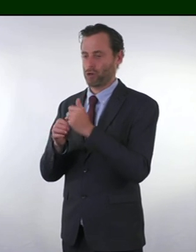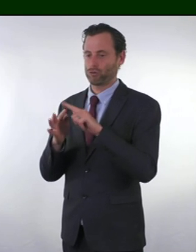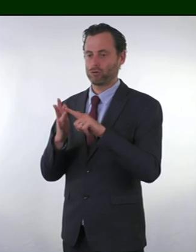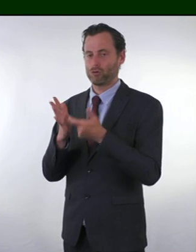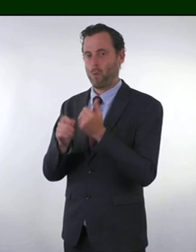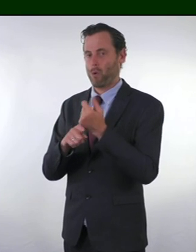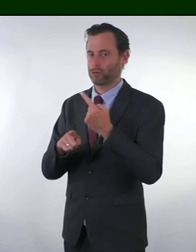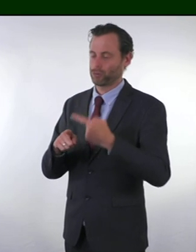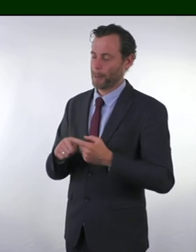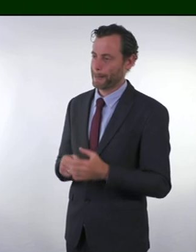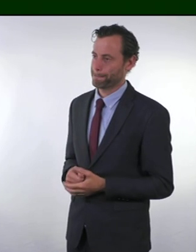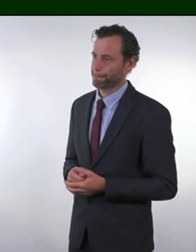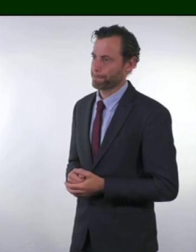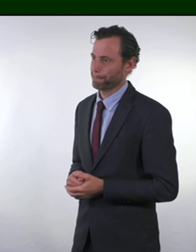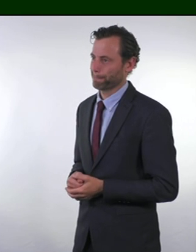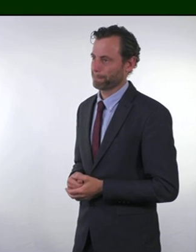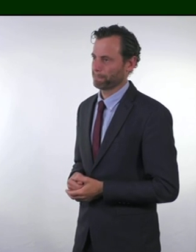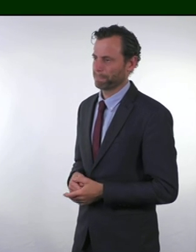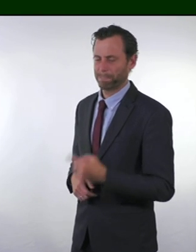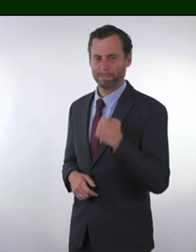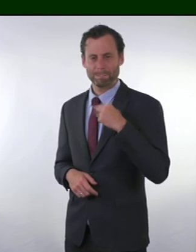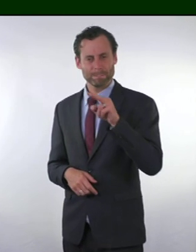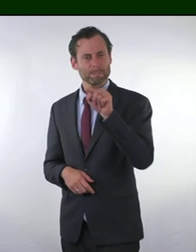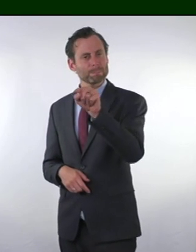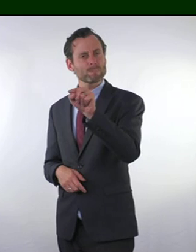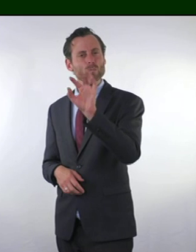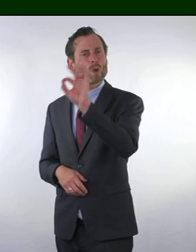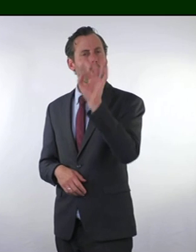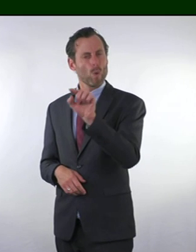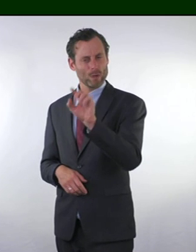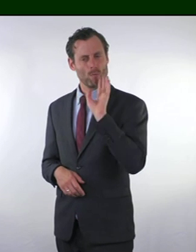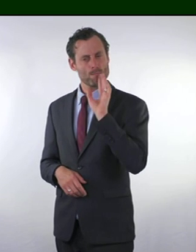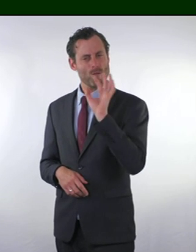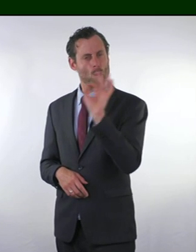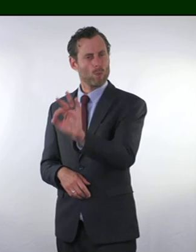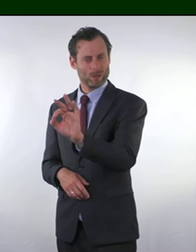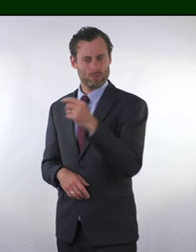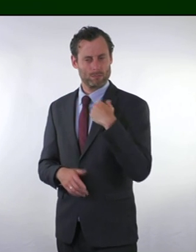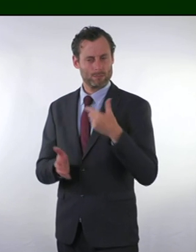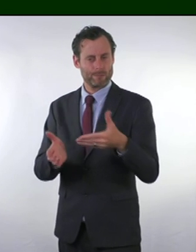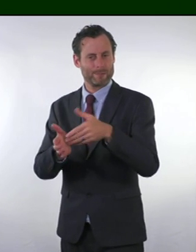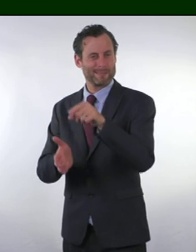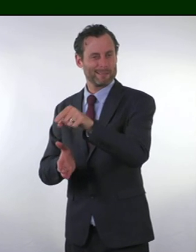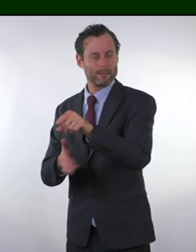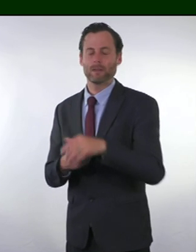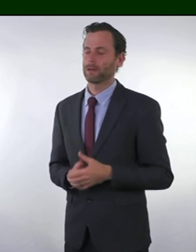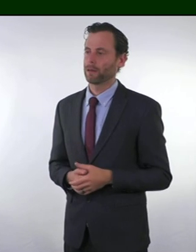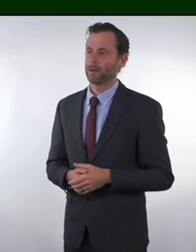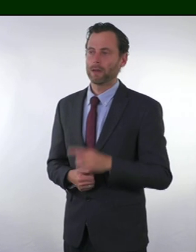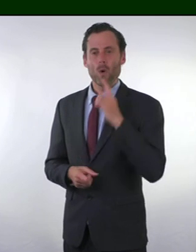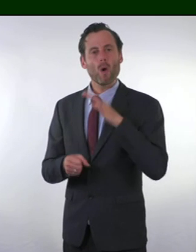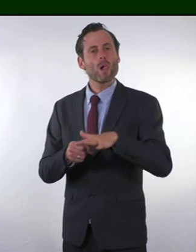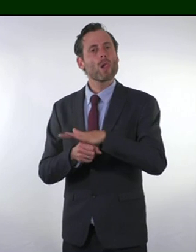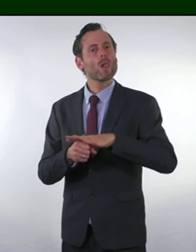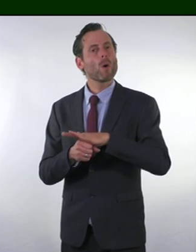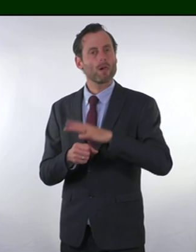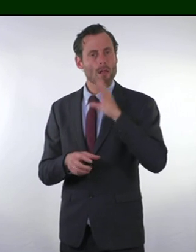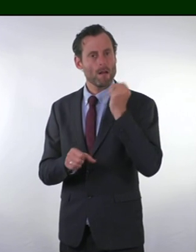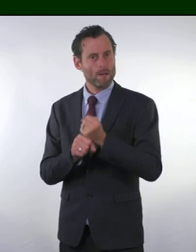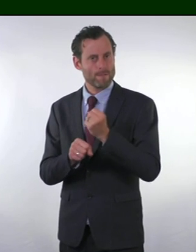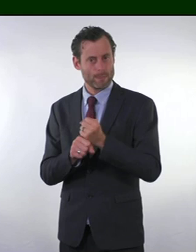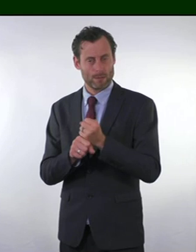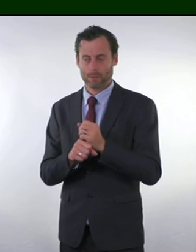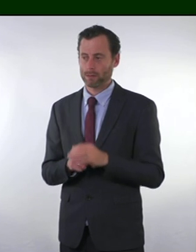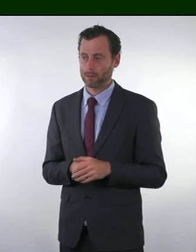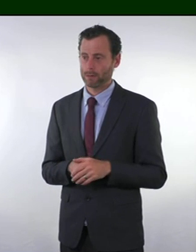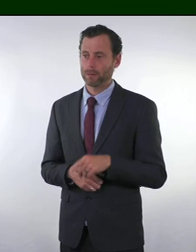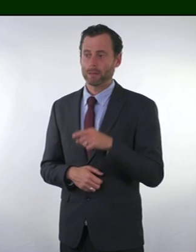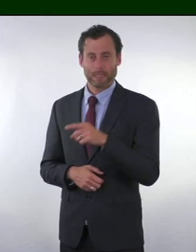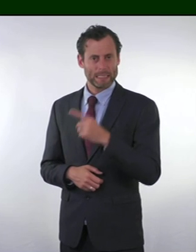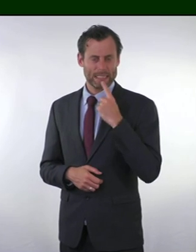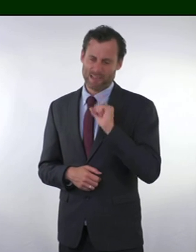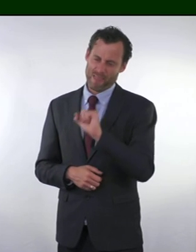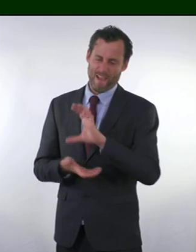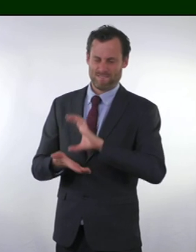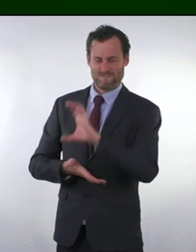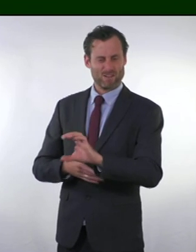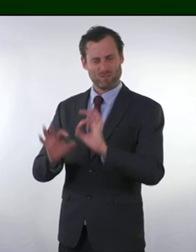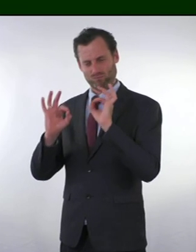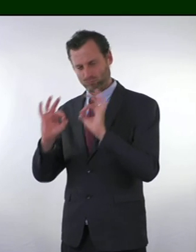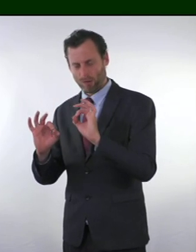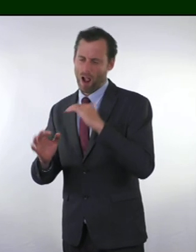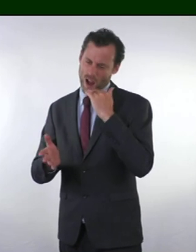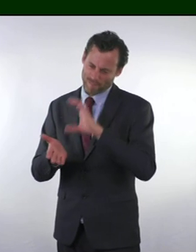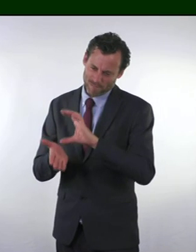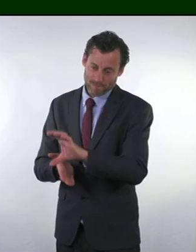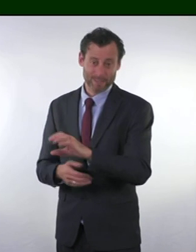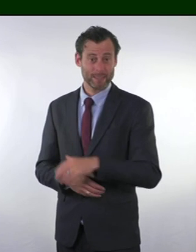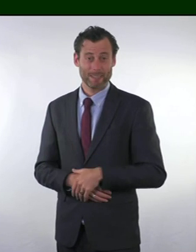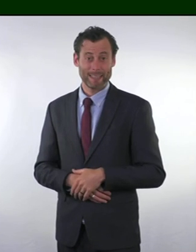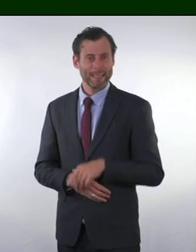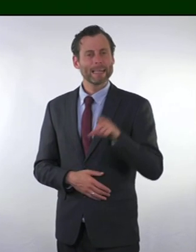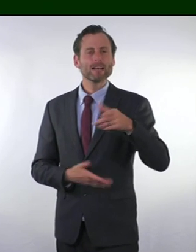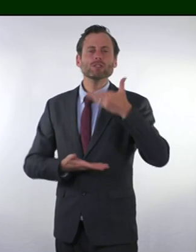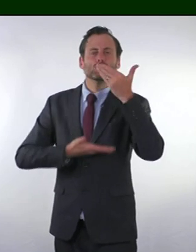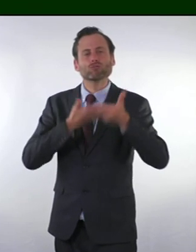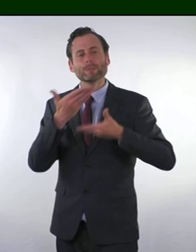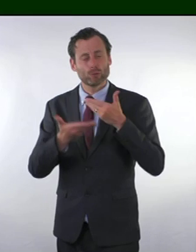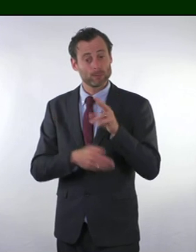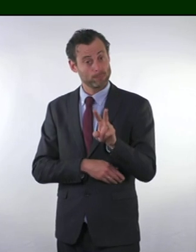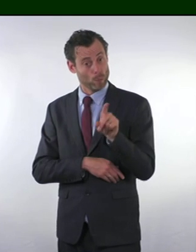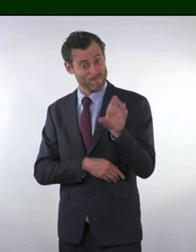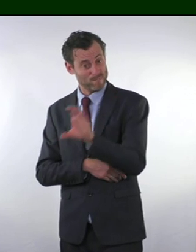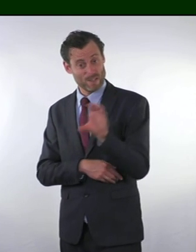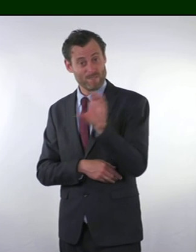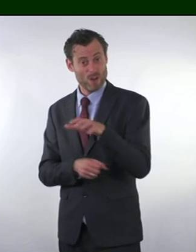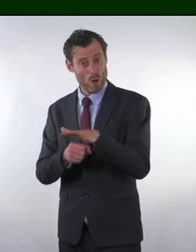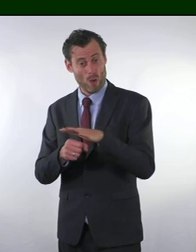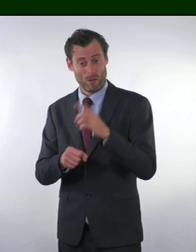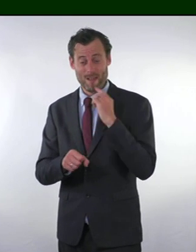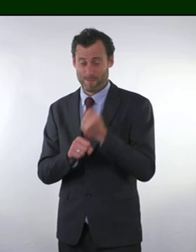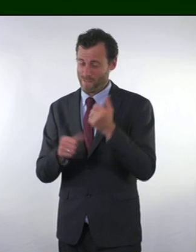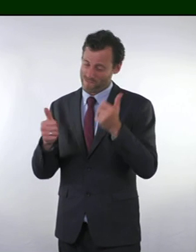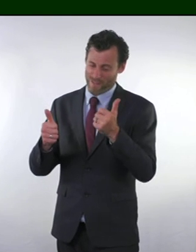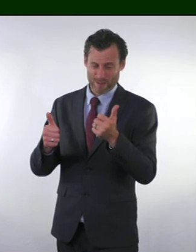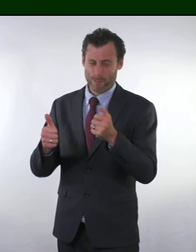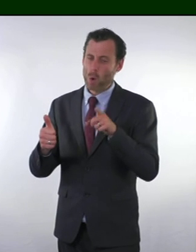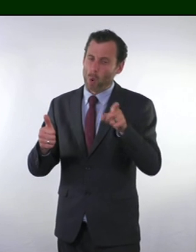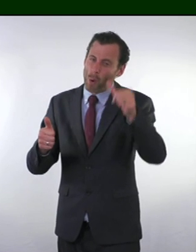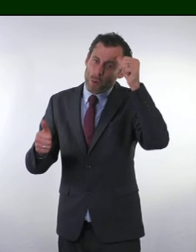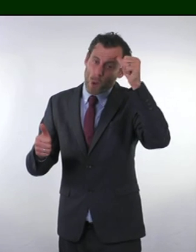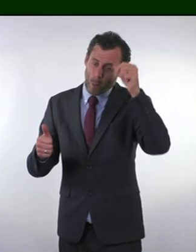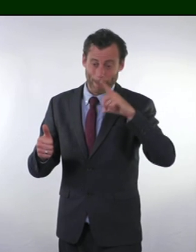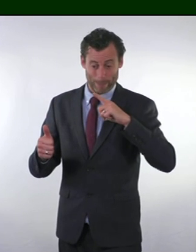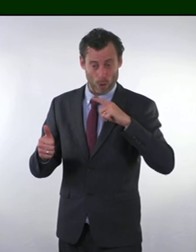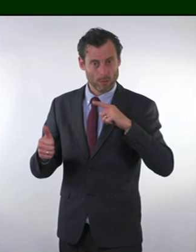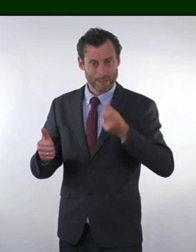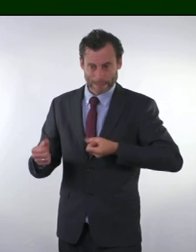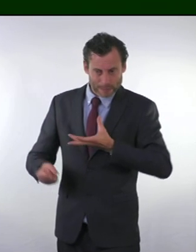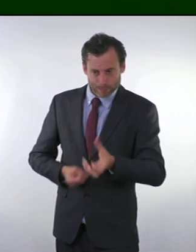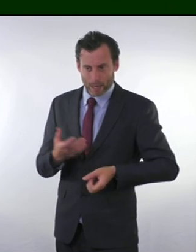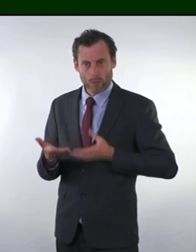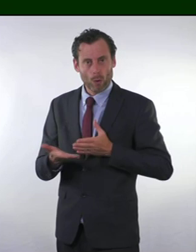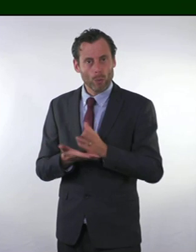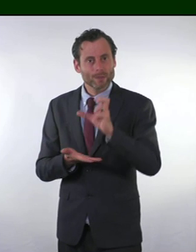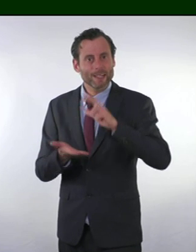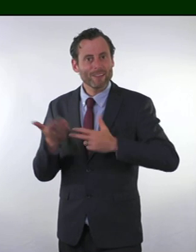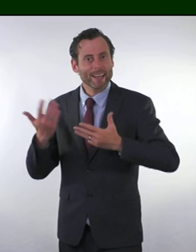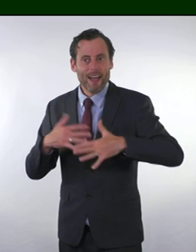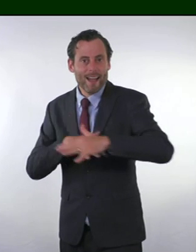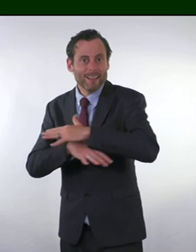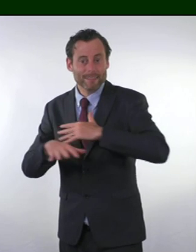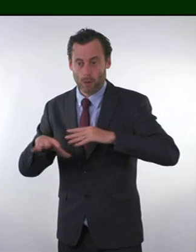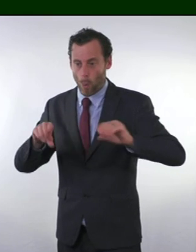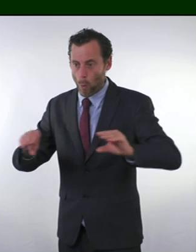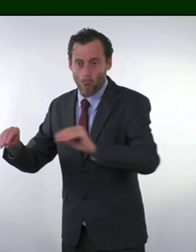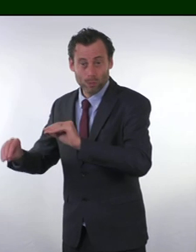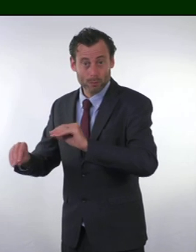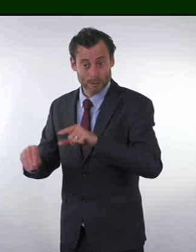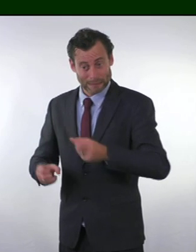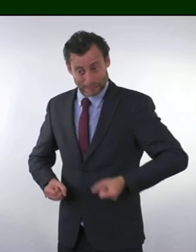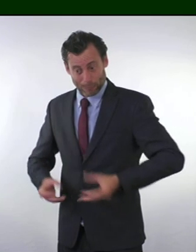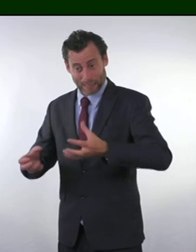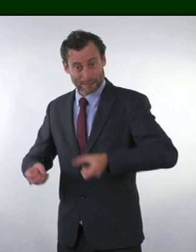In response to an earlier question, the Chancellor said that everything in the garden was rosy with local government finance, but he will know that local government faces a catastrophic loss of revenue next year as a result of covid-19, and that that will have a devastating effect on jobs and services.